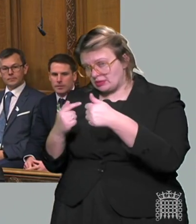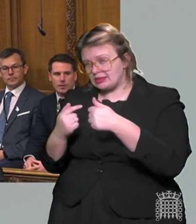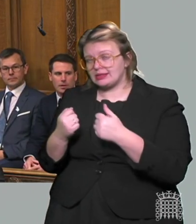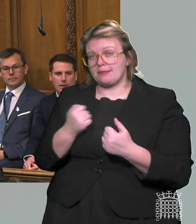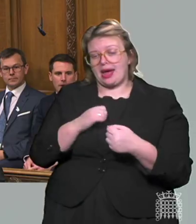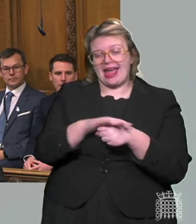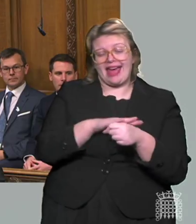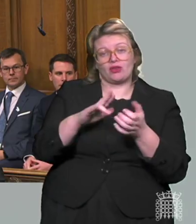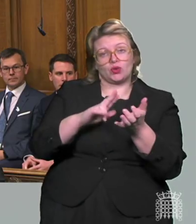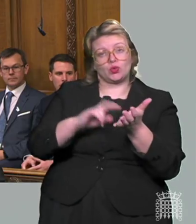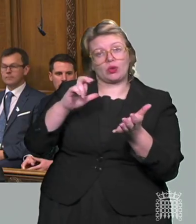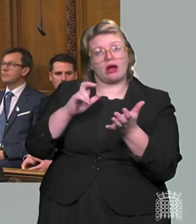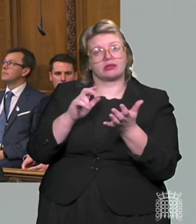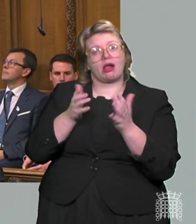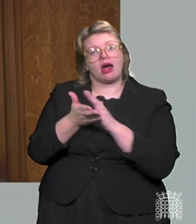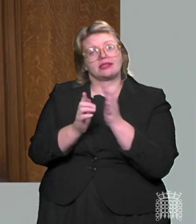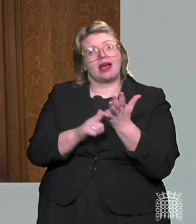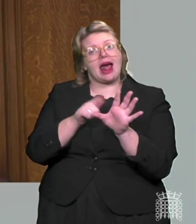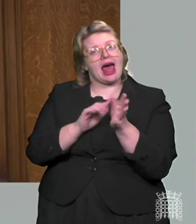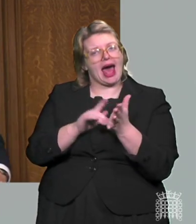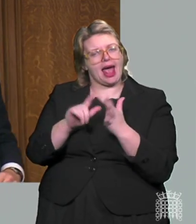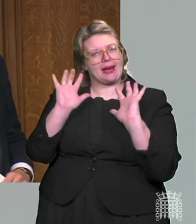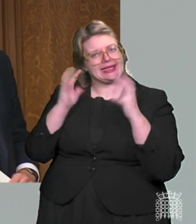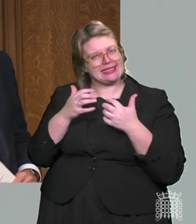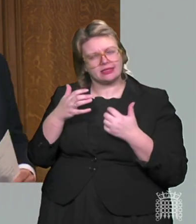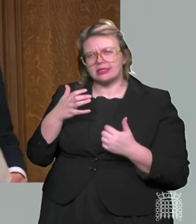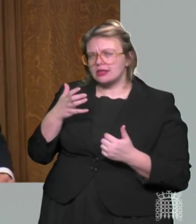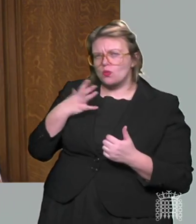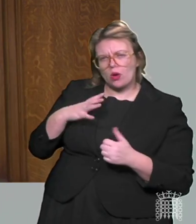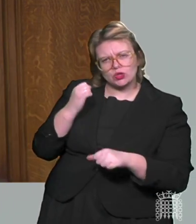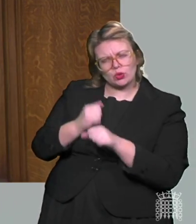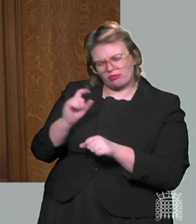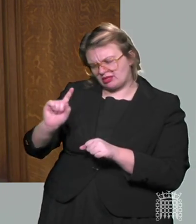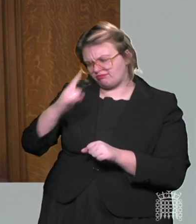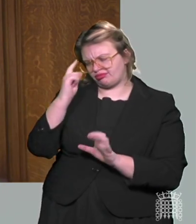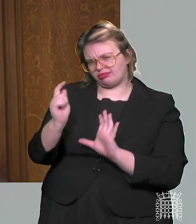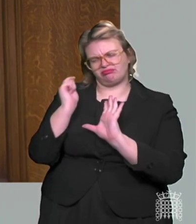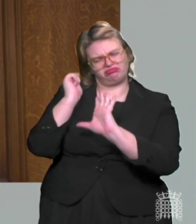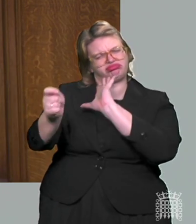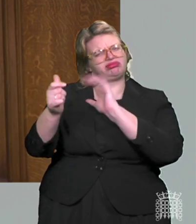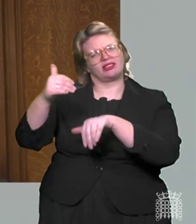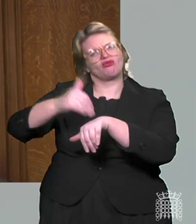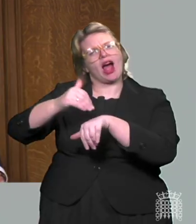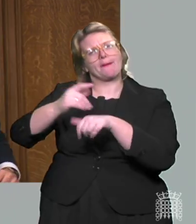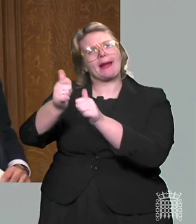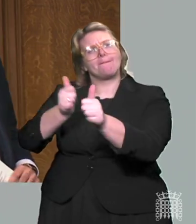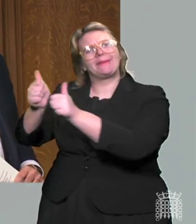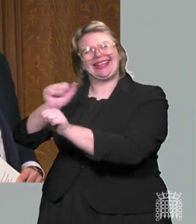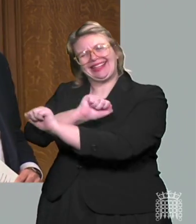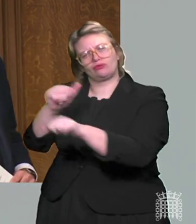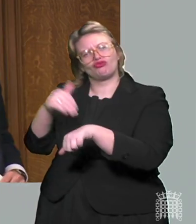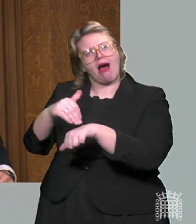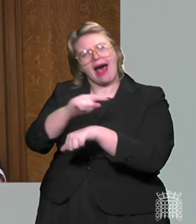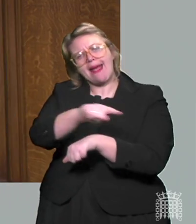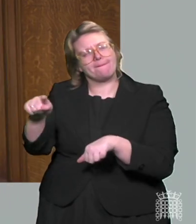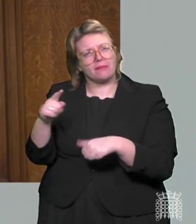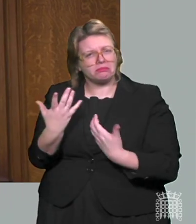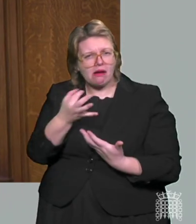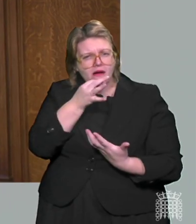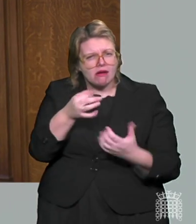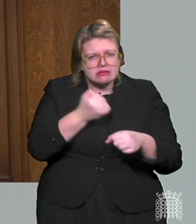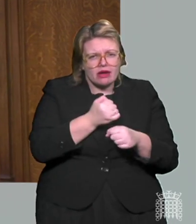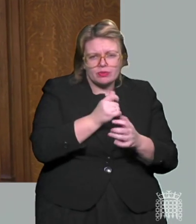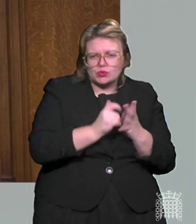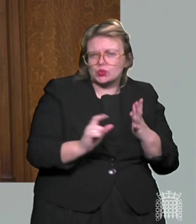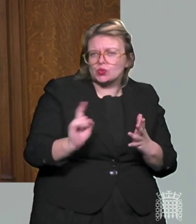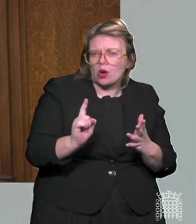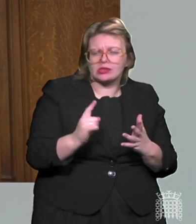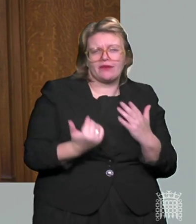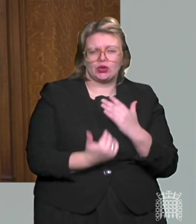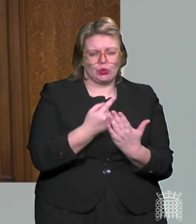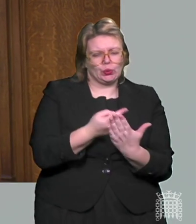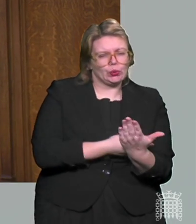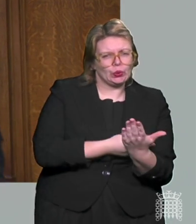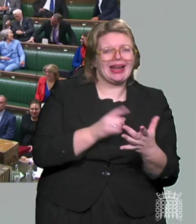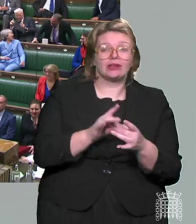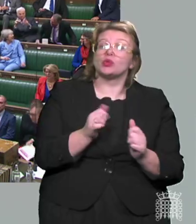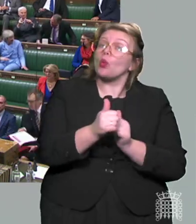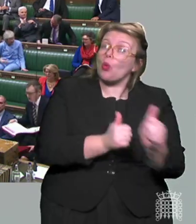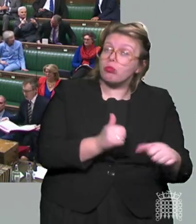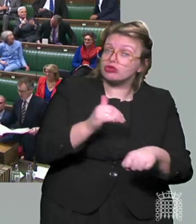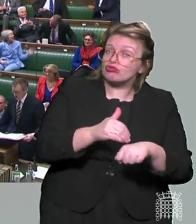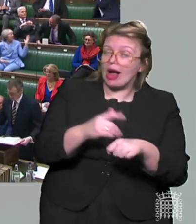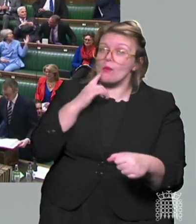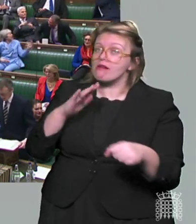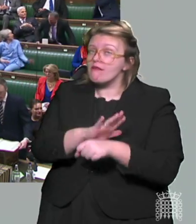Three weeks ago, the Secretary of State for Justice told me from the Dispatch Box that Russian war crimes would be pursued via Ukrainian domestic courts and the International Criminal Court, even though that denied the possibility of prosecuting Putin and his inner circle for the crime of aggression.